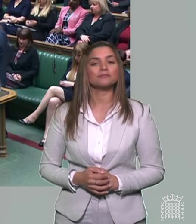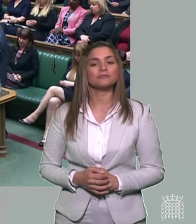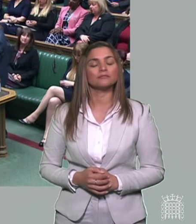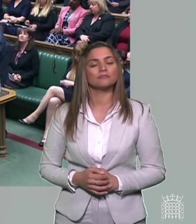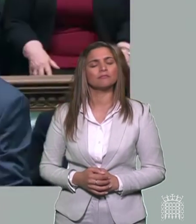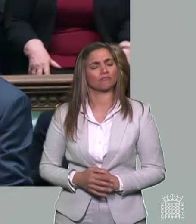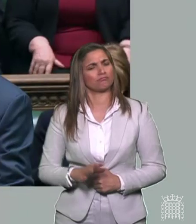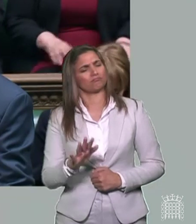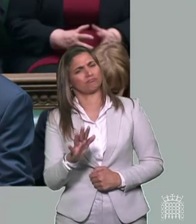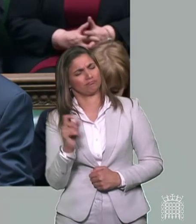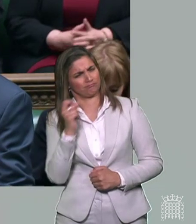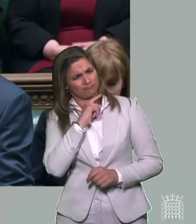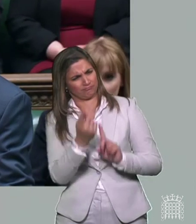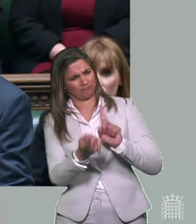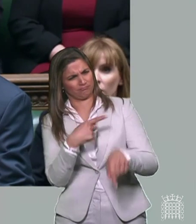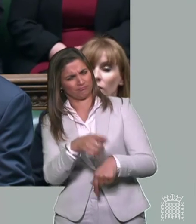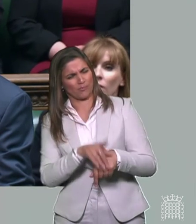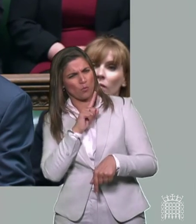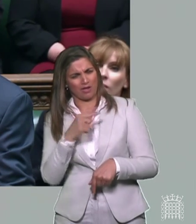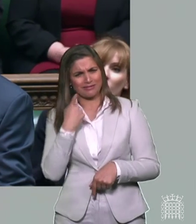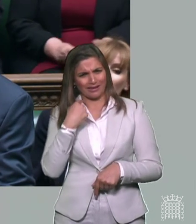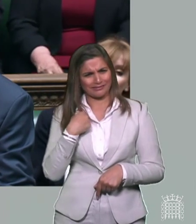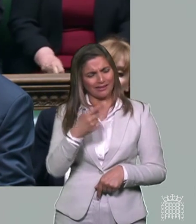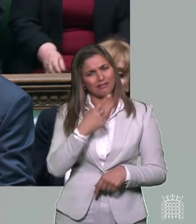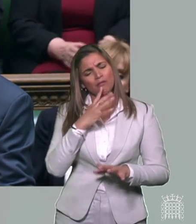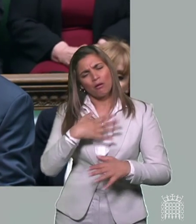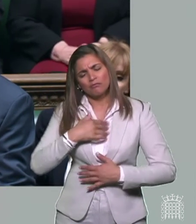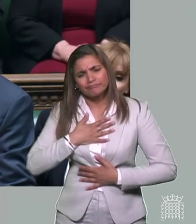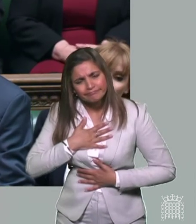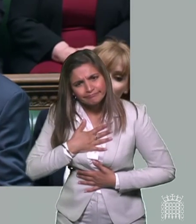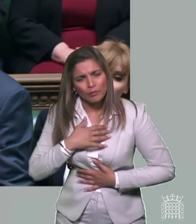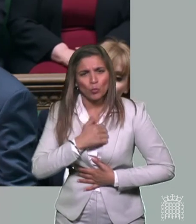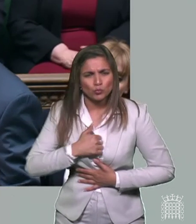These are strange answers from a man who yesterday claimed to be making a humble apology.